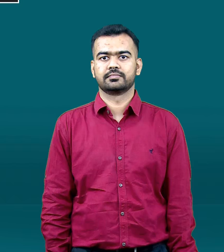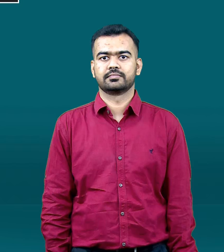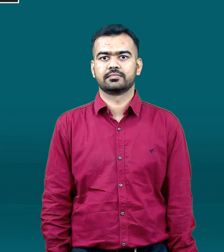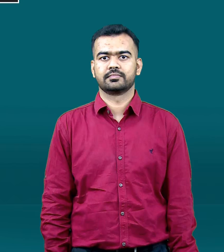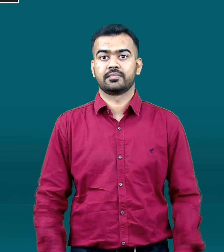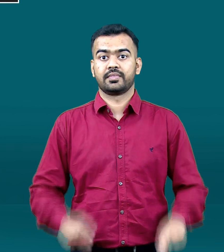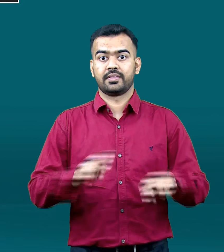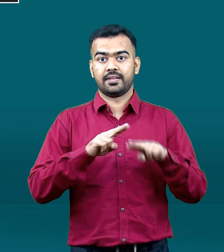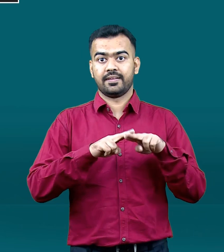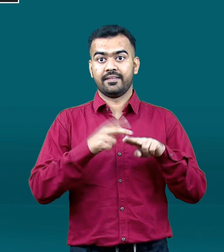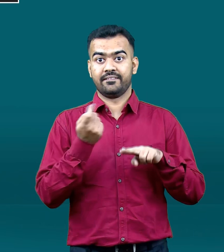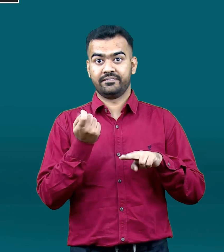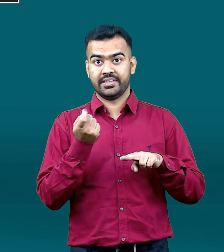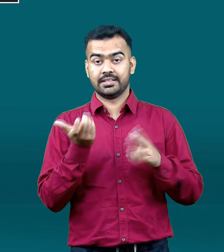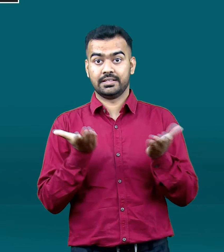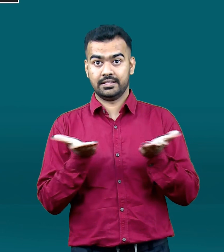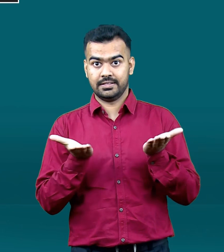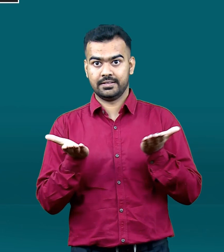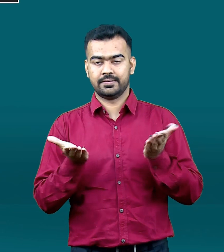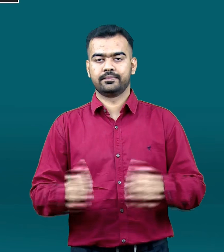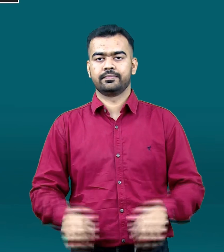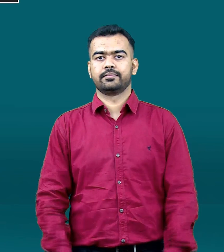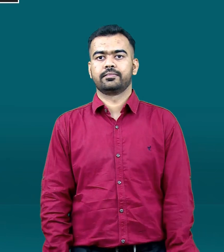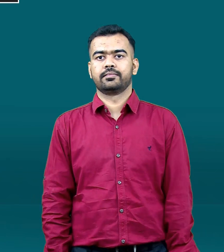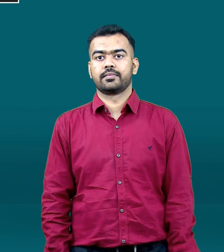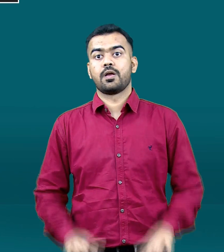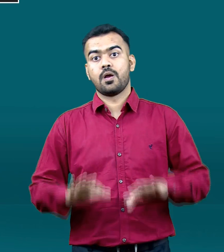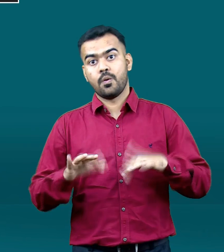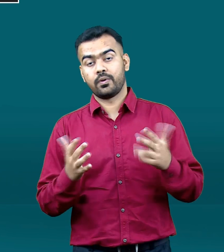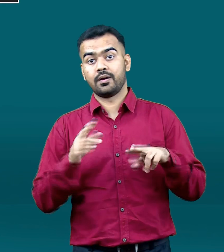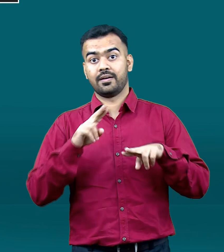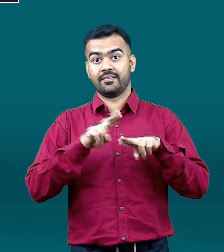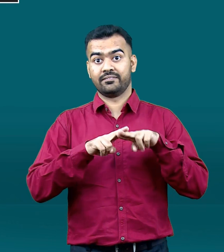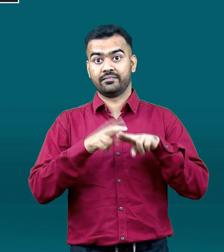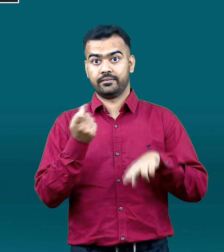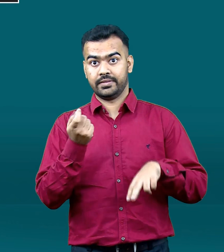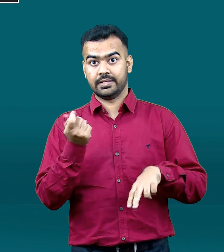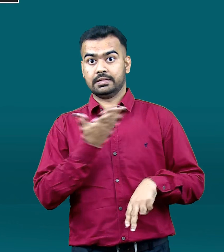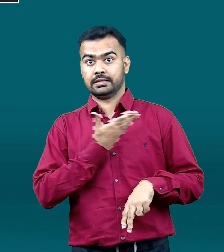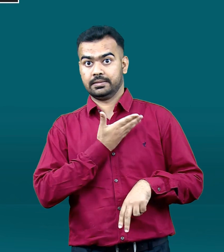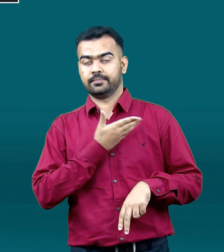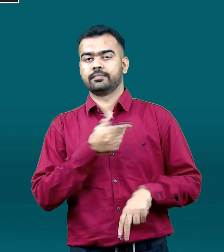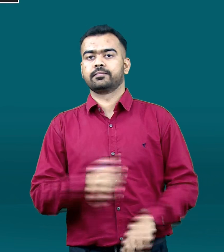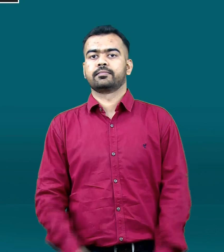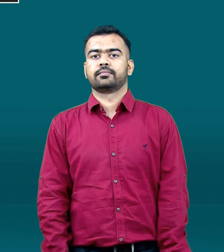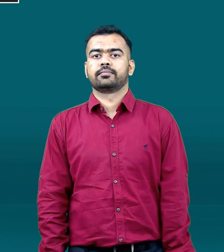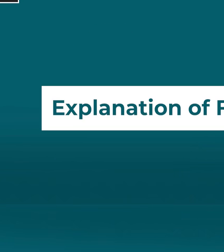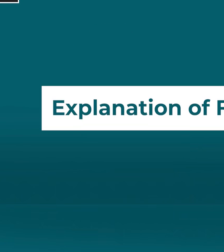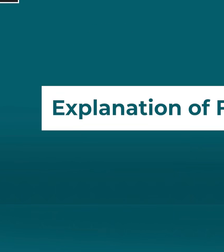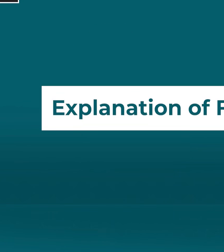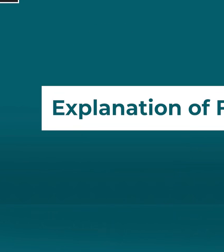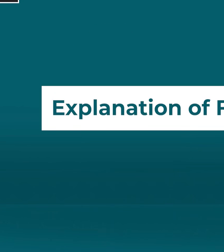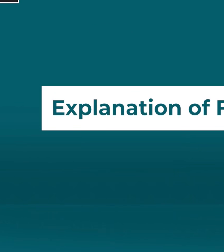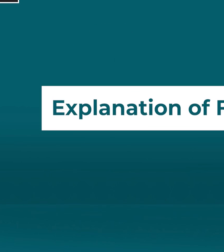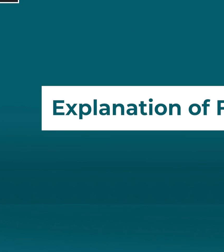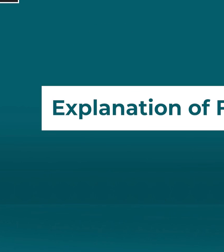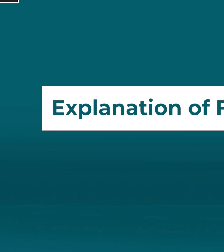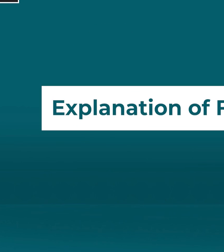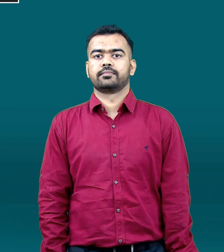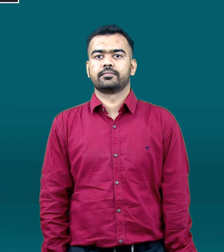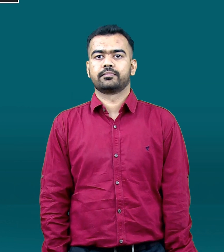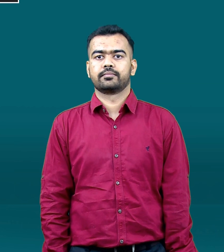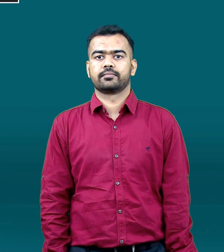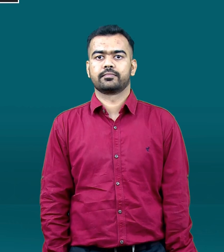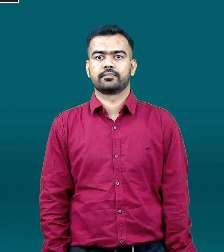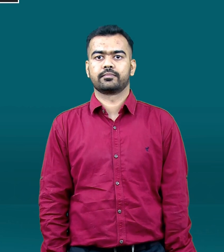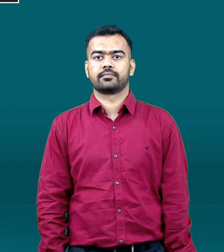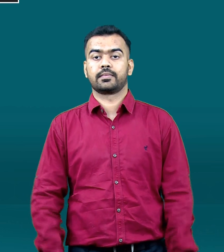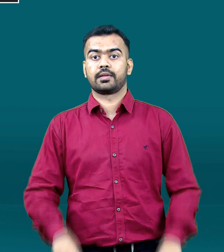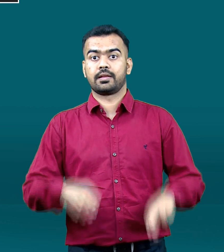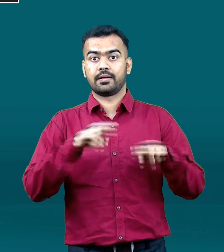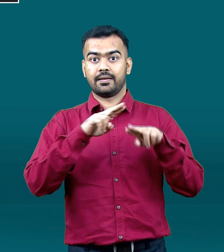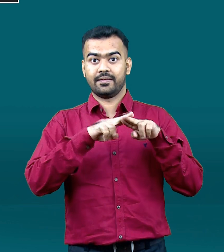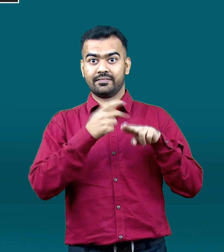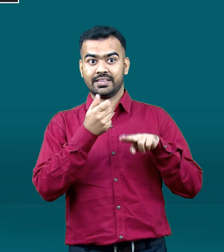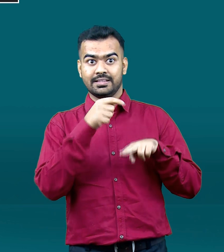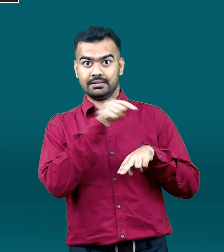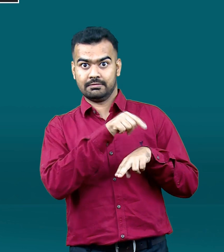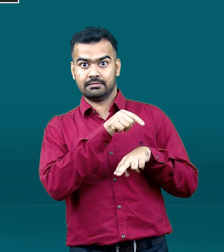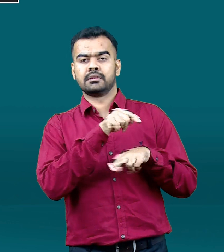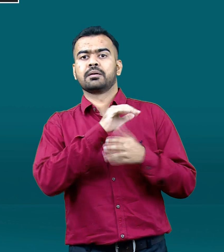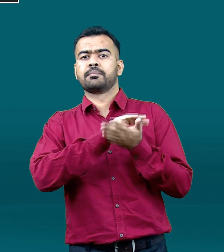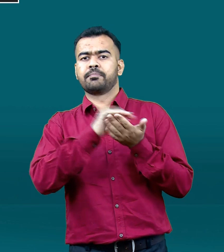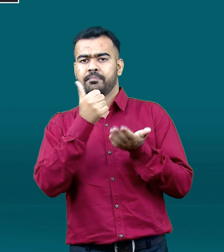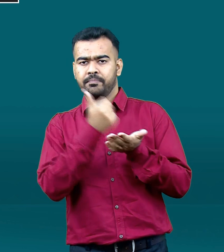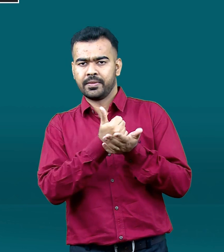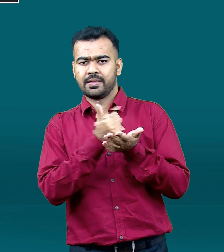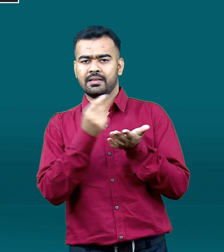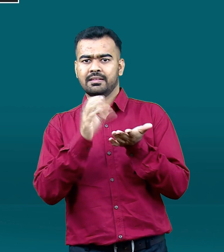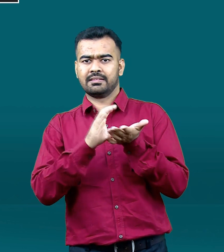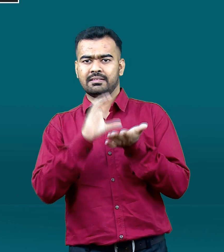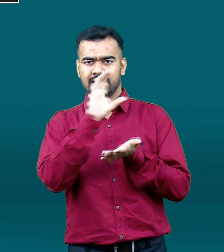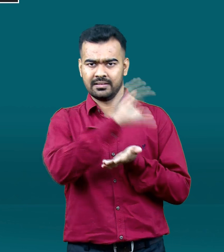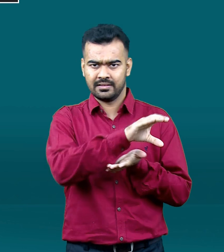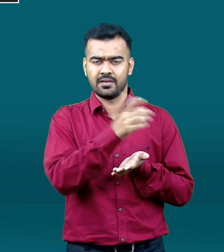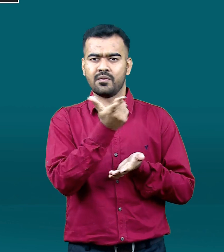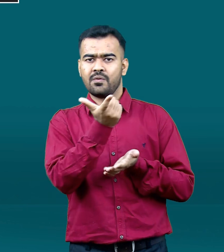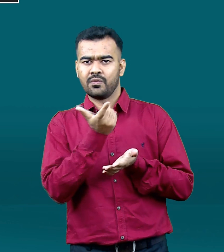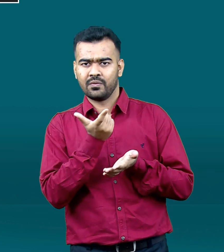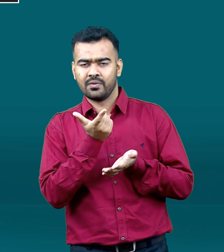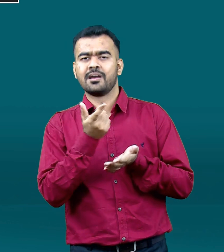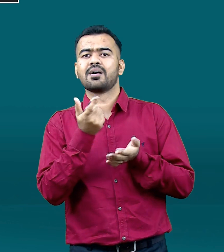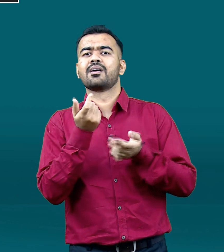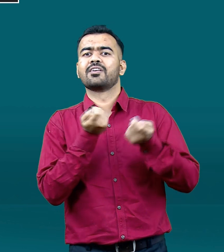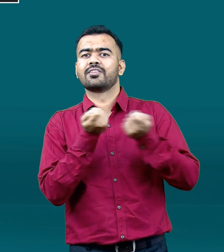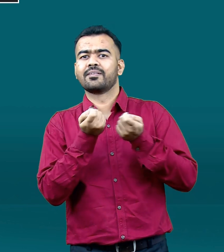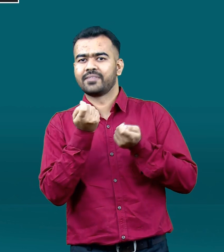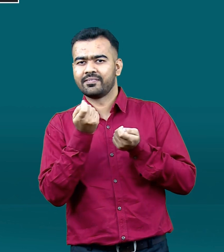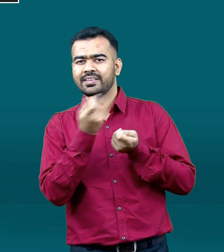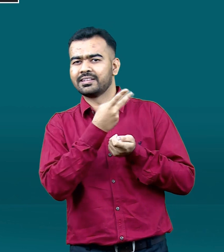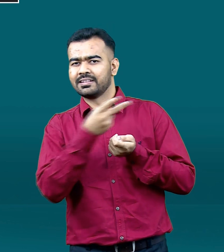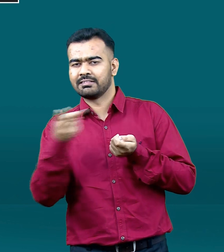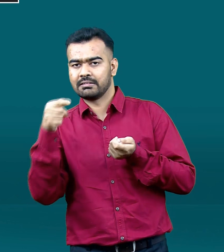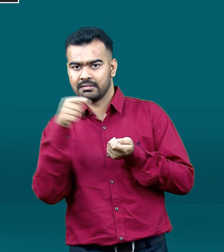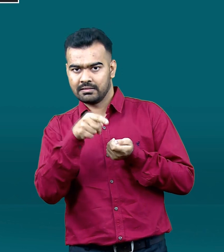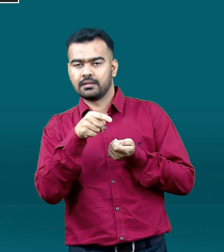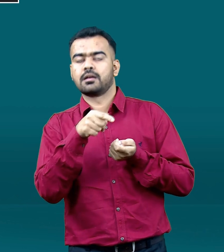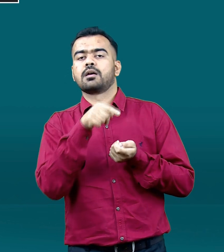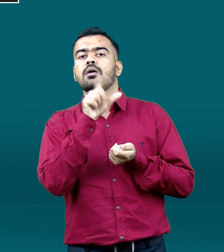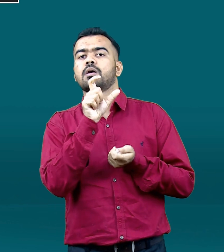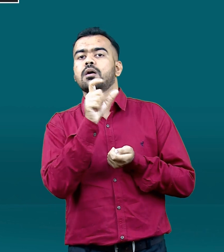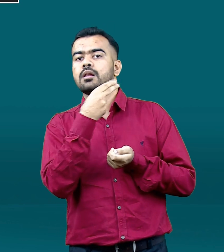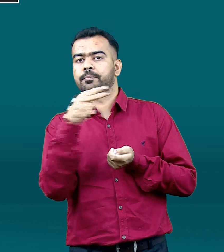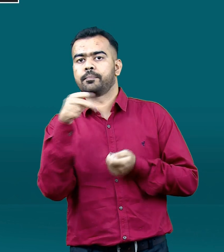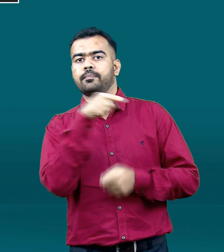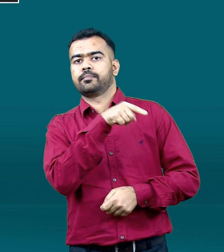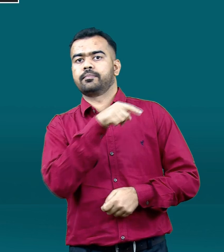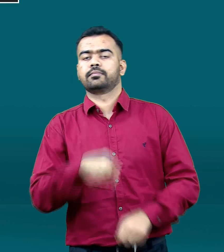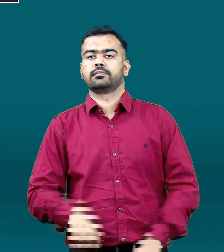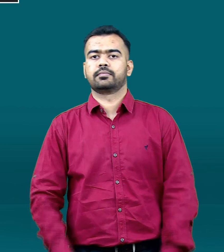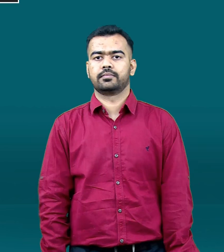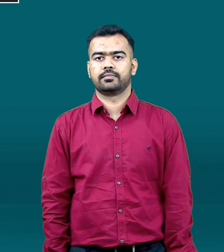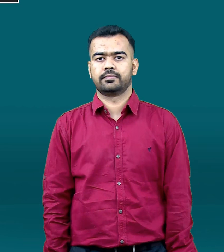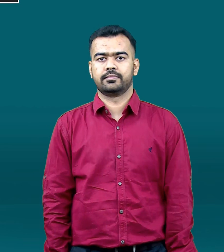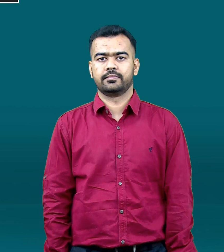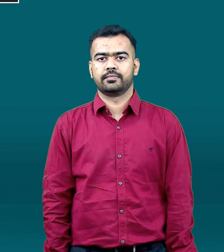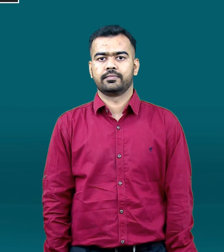Financial services